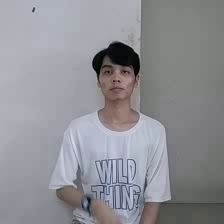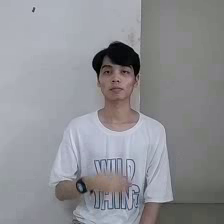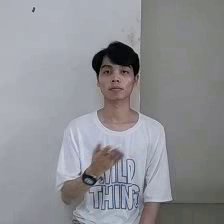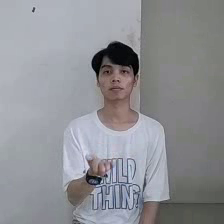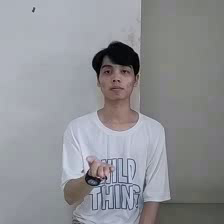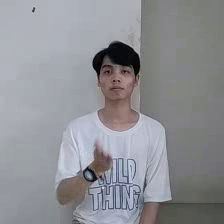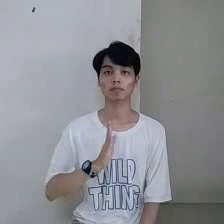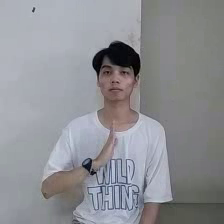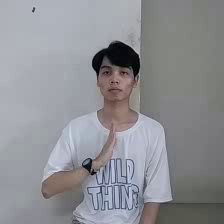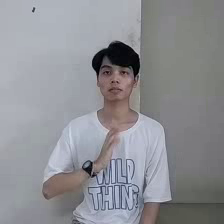Xin phép